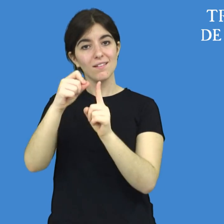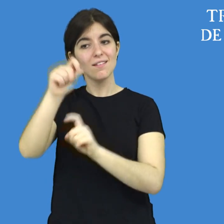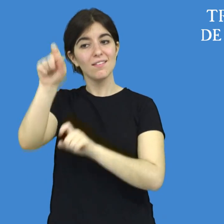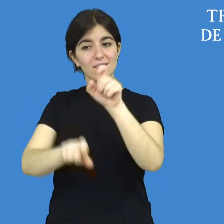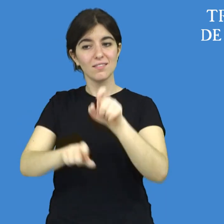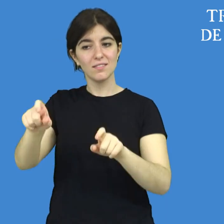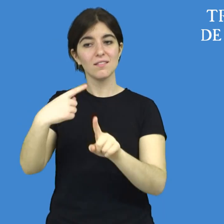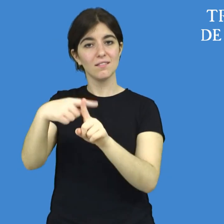persona